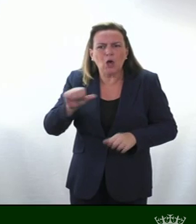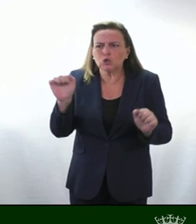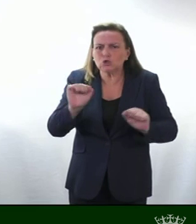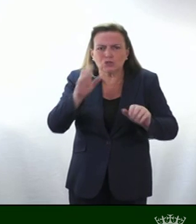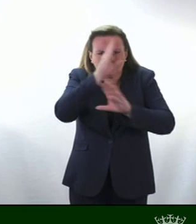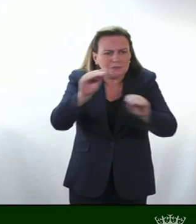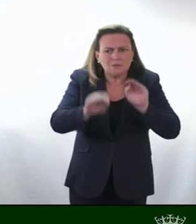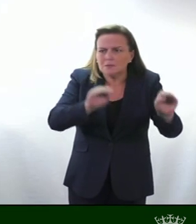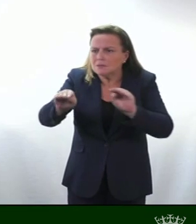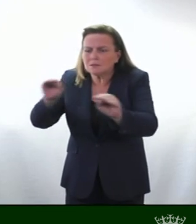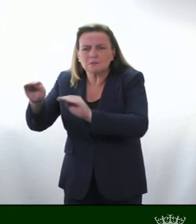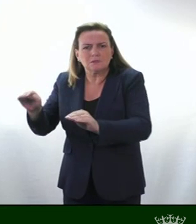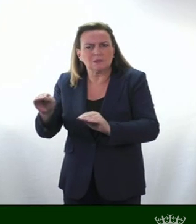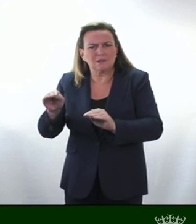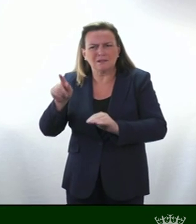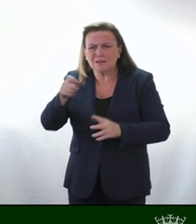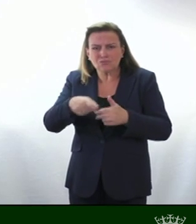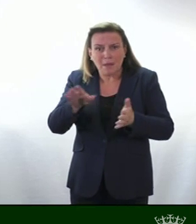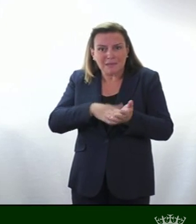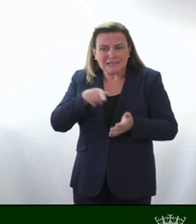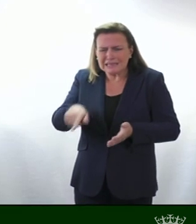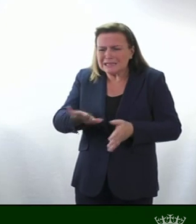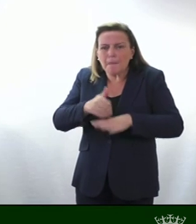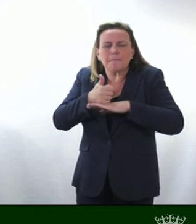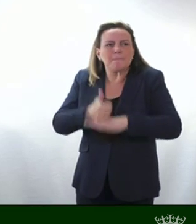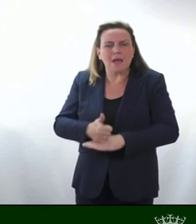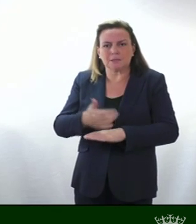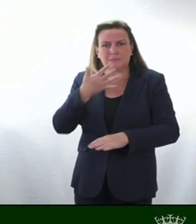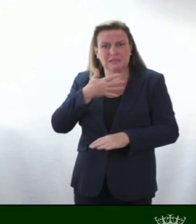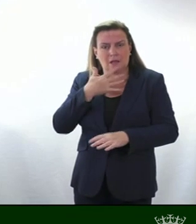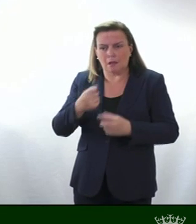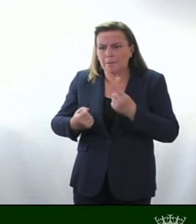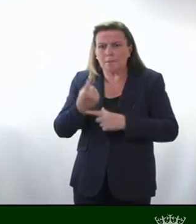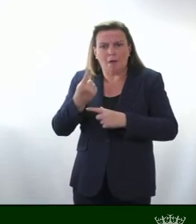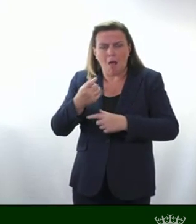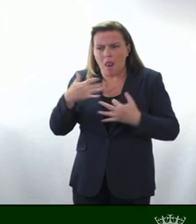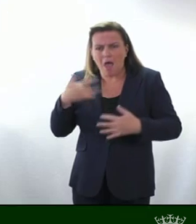Does the Prime Minister accept that this very basic mistake has put lives at risk?